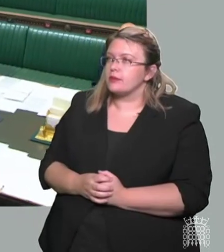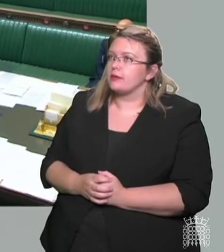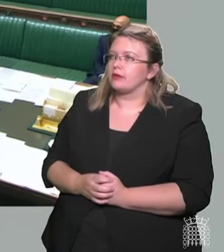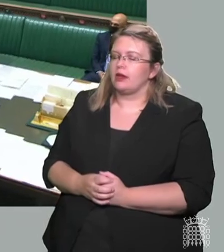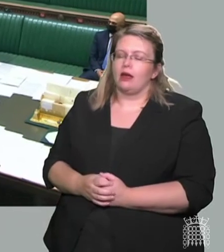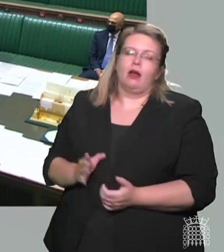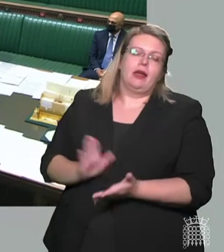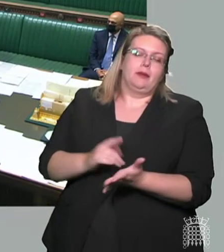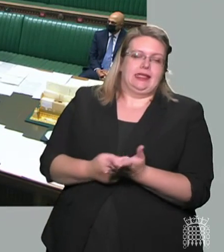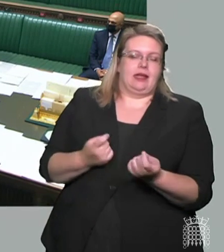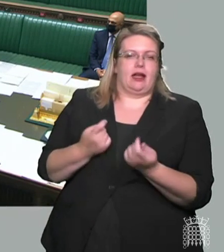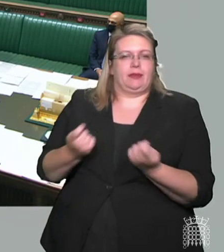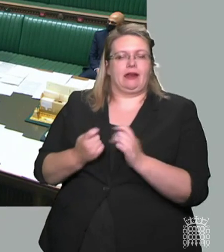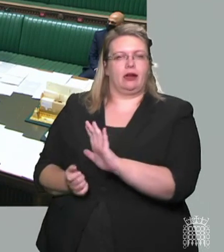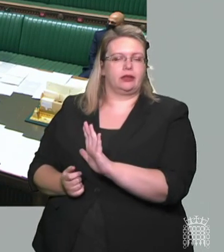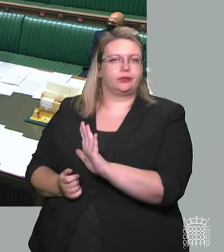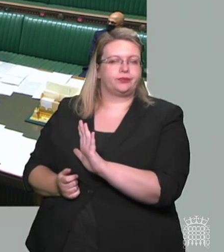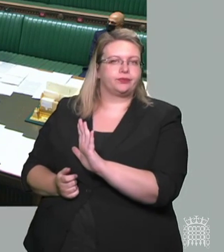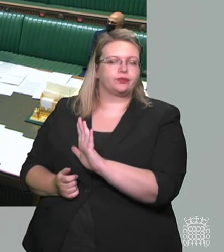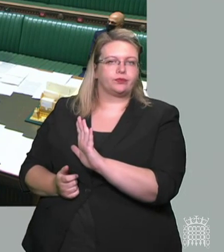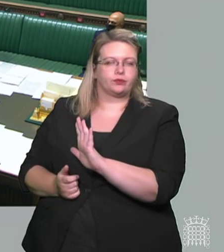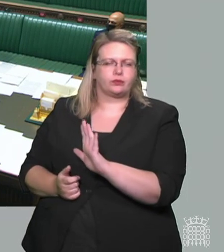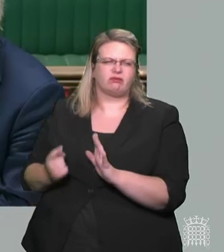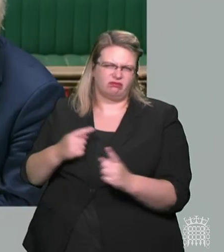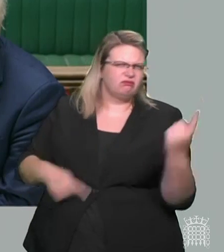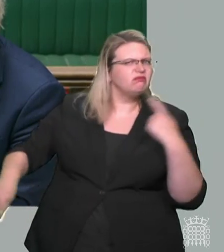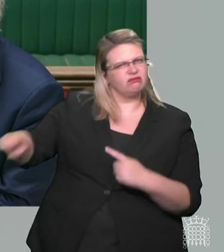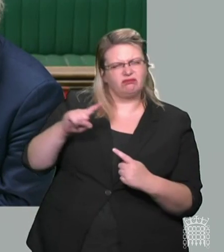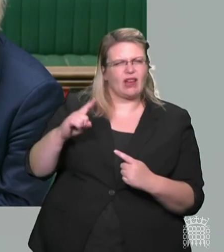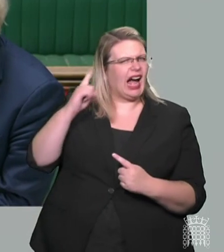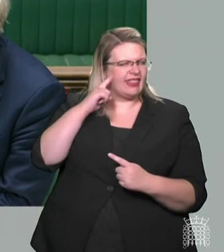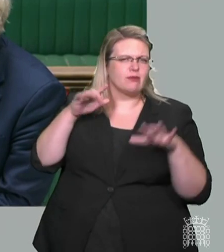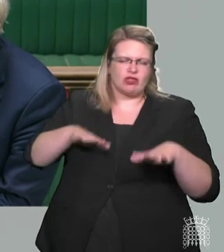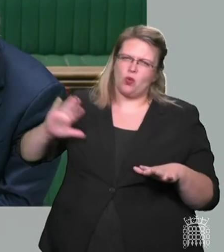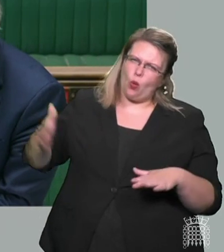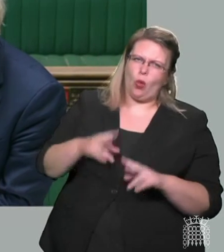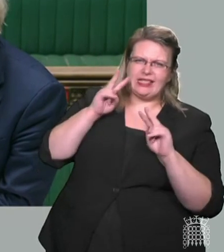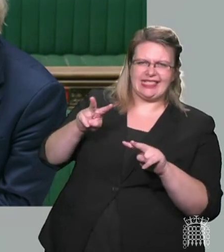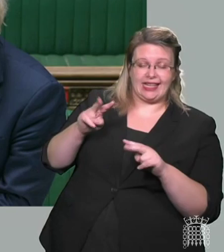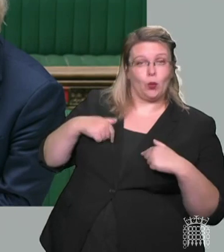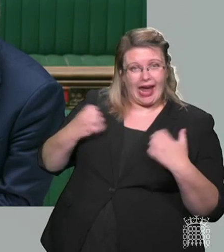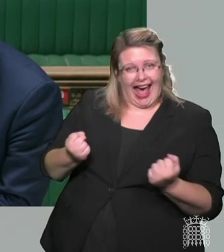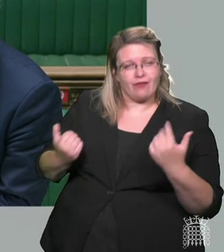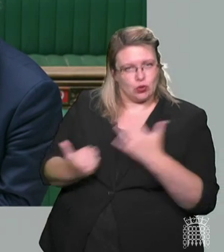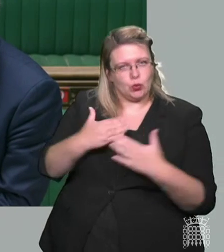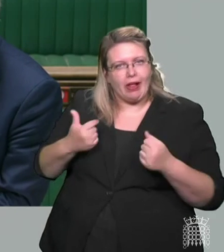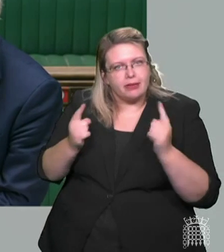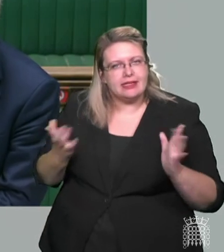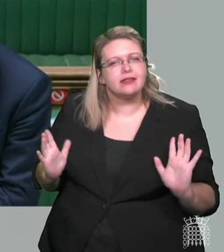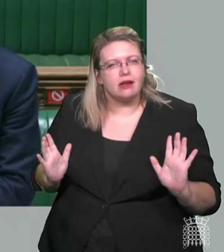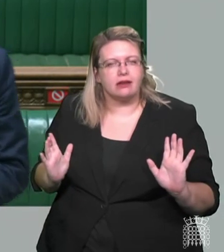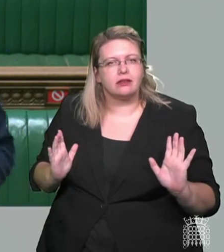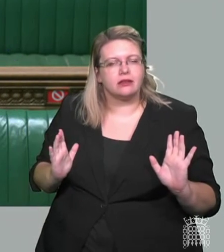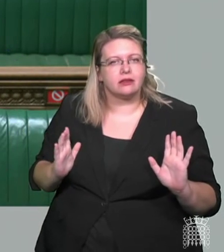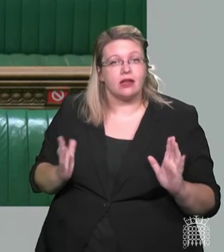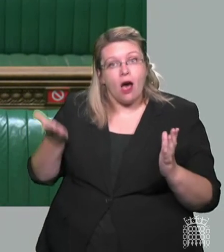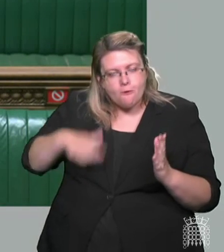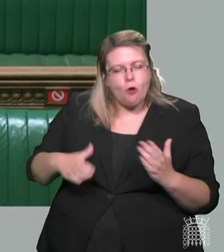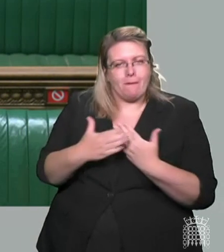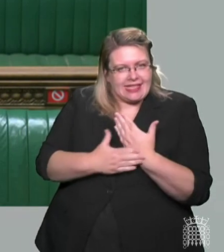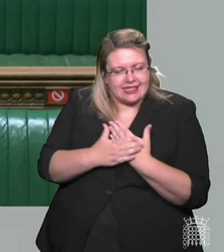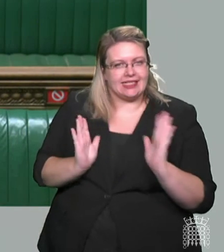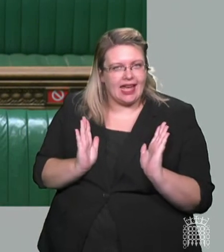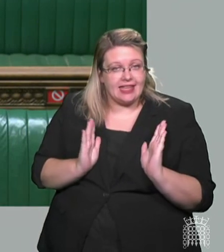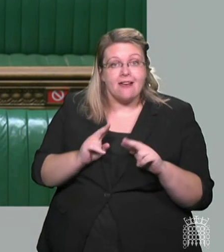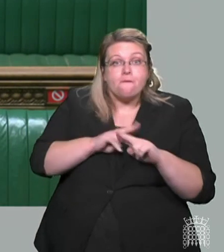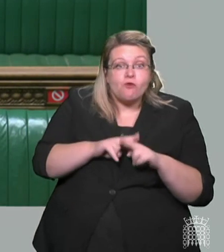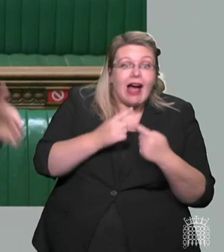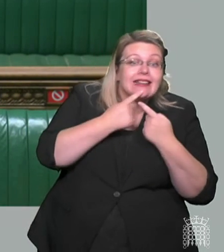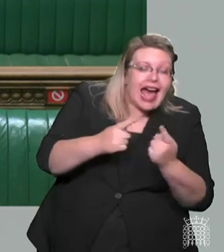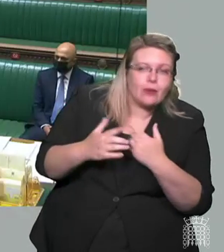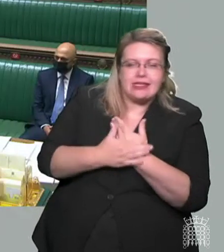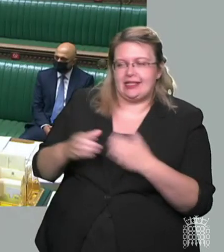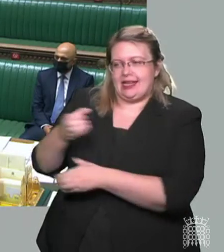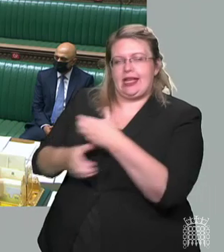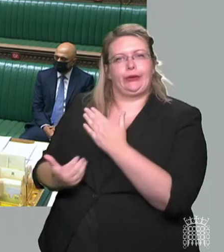Let me be absolutely clear with the right honourable and learned Gentleman: I think the whole House and the whole country can see that we have a new Health Secretary in place and have had one since the day after the stories appeared.